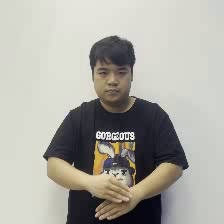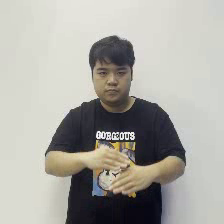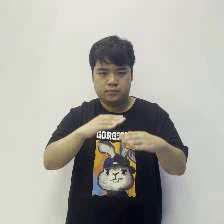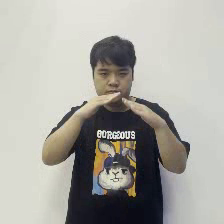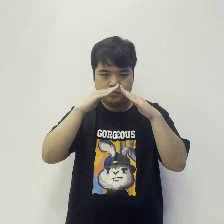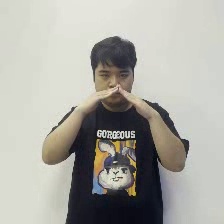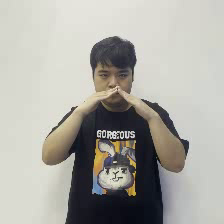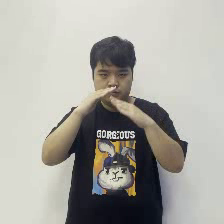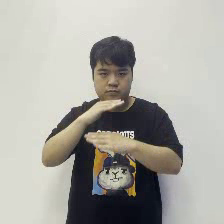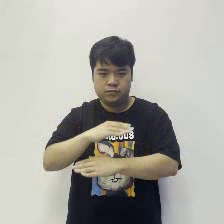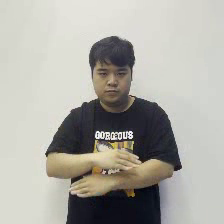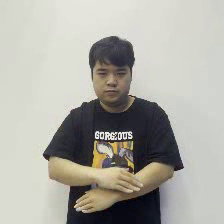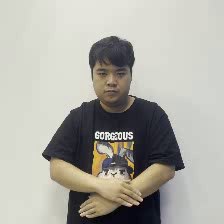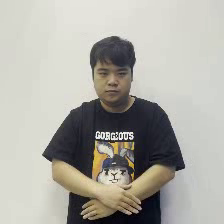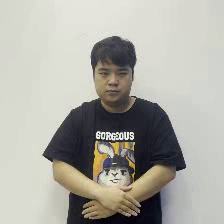Nhà